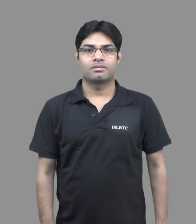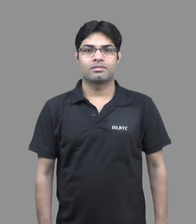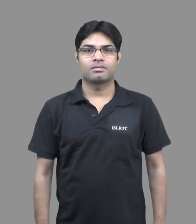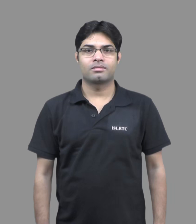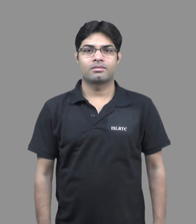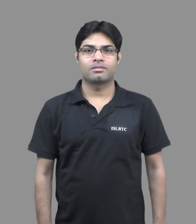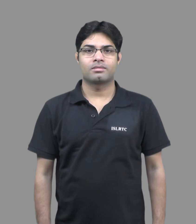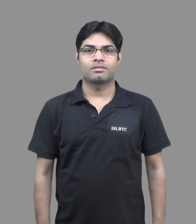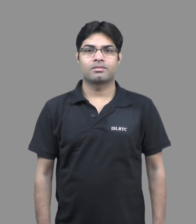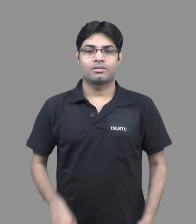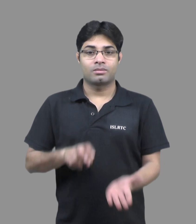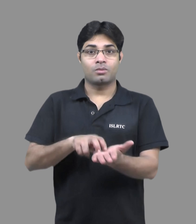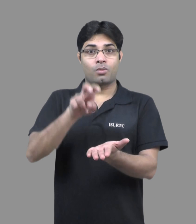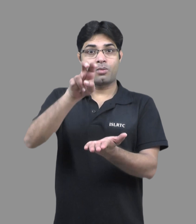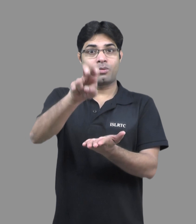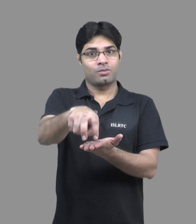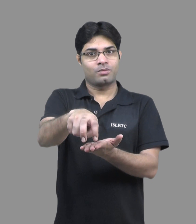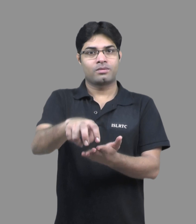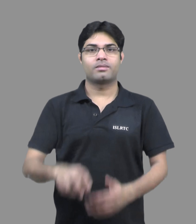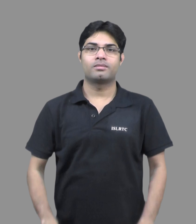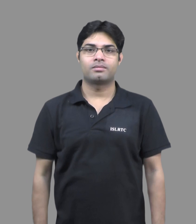Long Jump